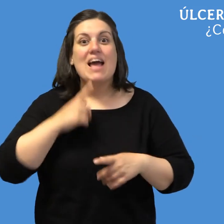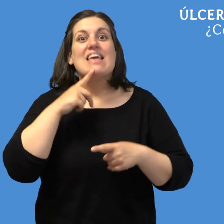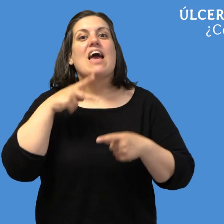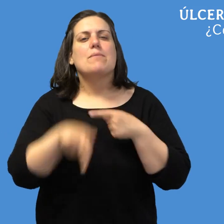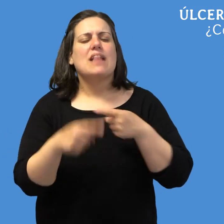evitar